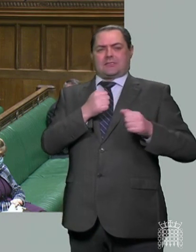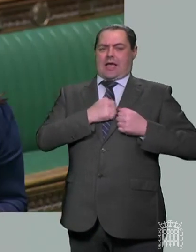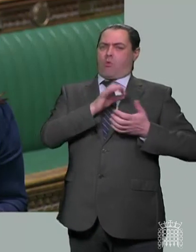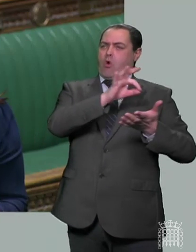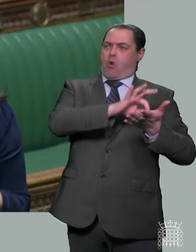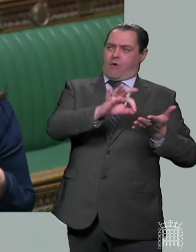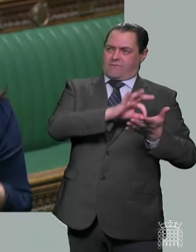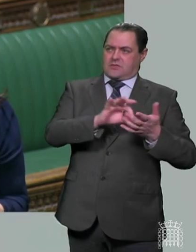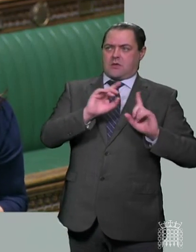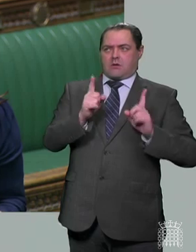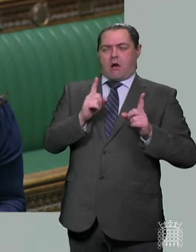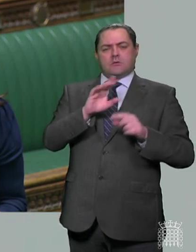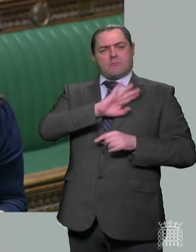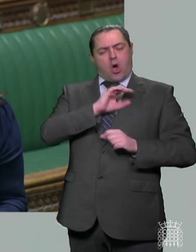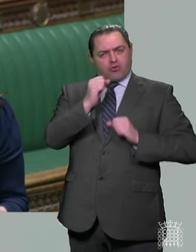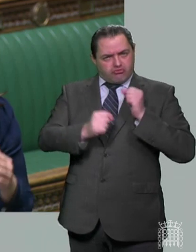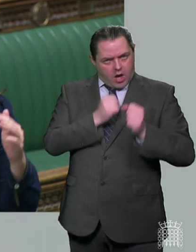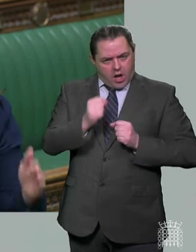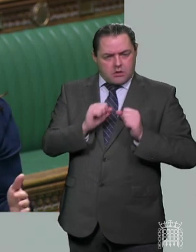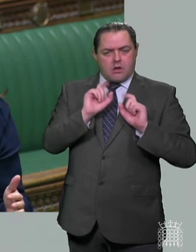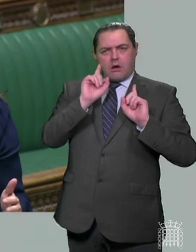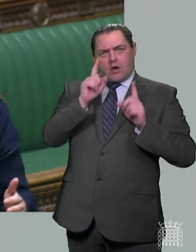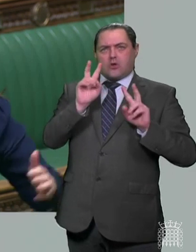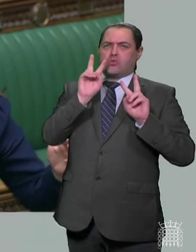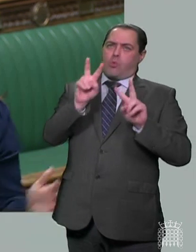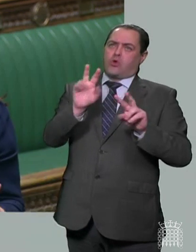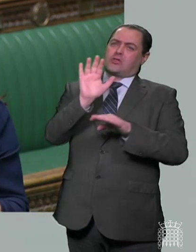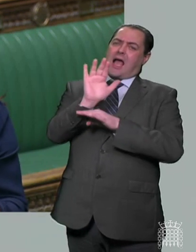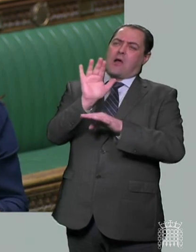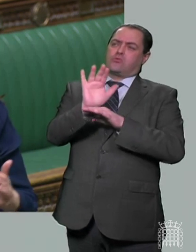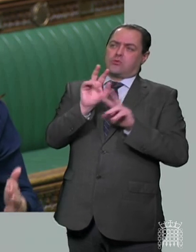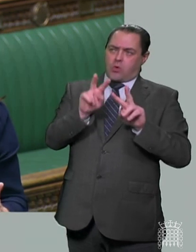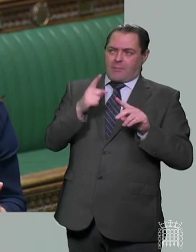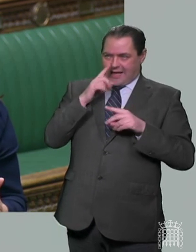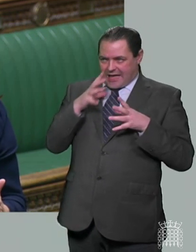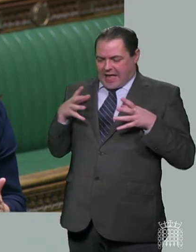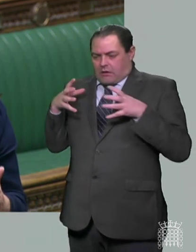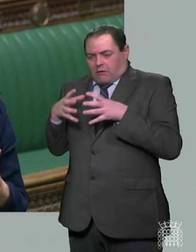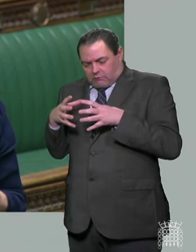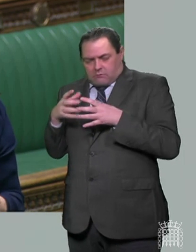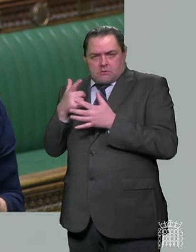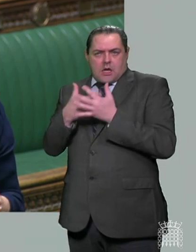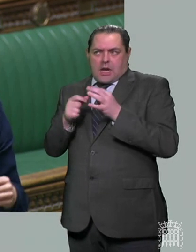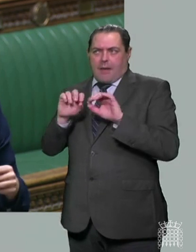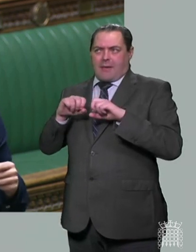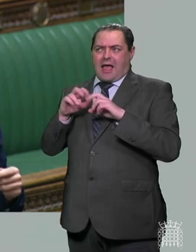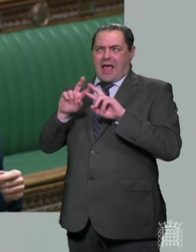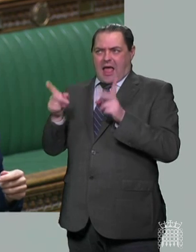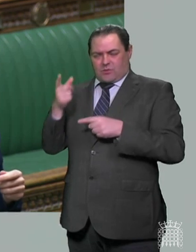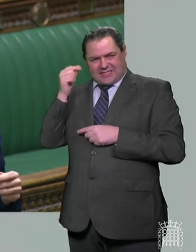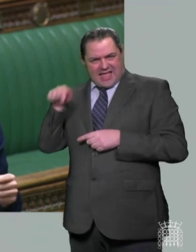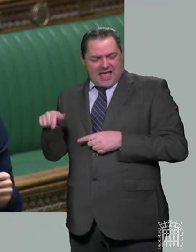We cannot do parkrun and we cannot watch outdoor sport on the touchline—but we can cwtch up together in the clubhouse to watch it.